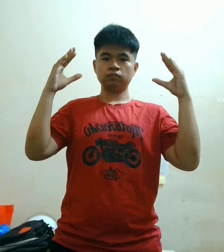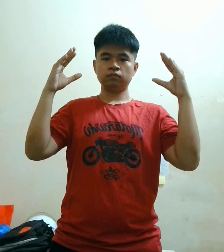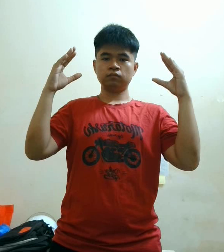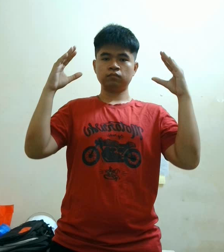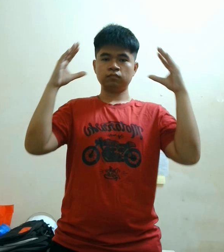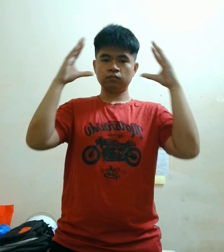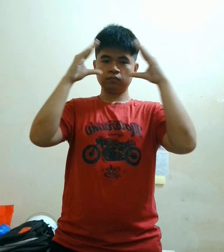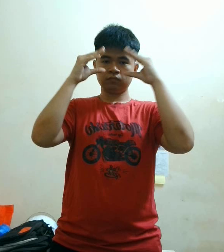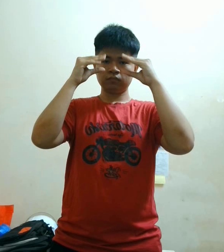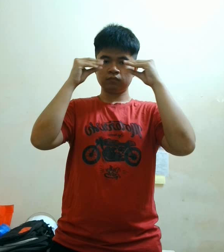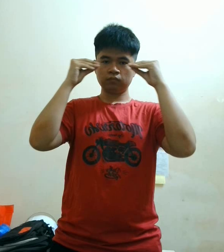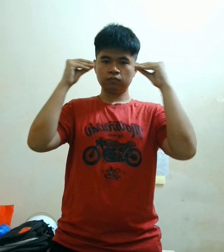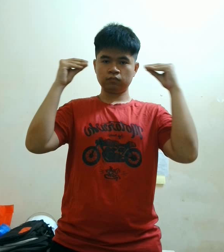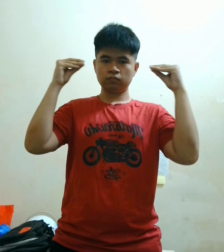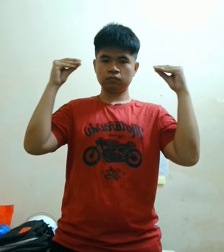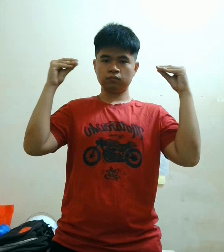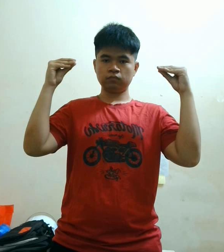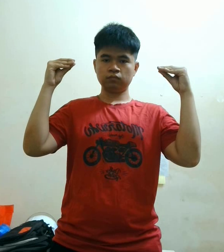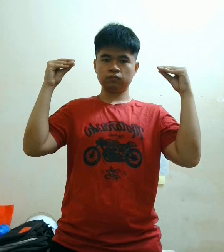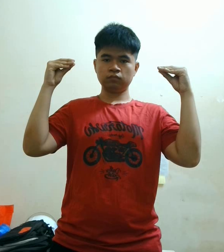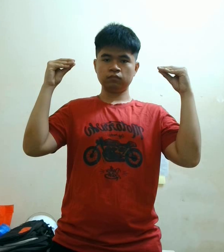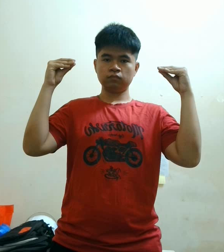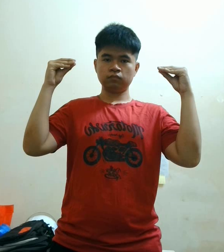buoi toi